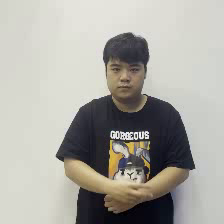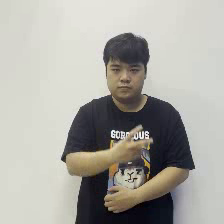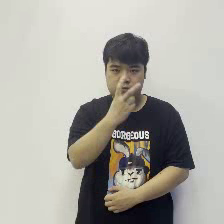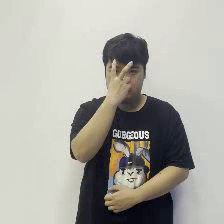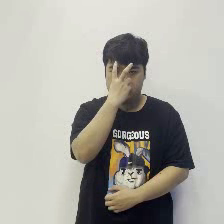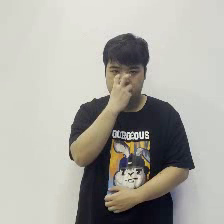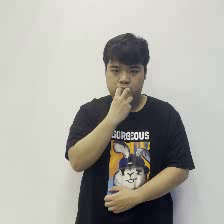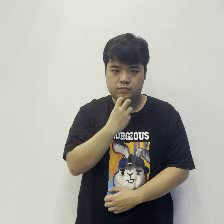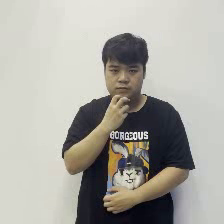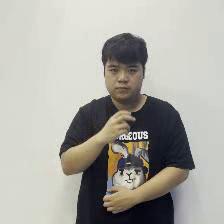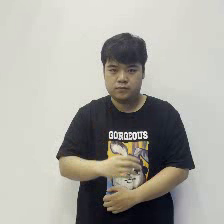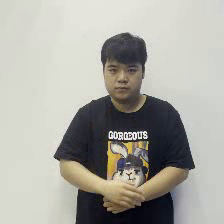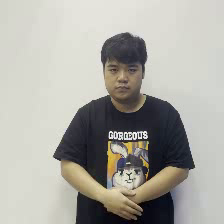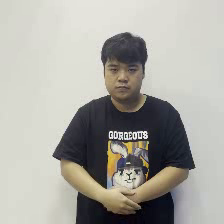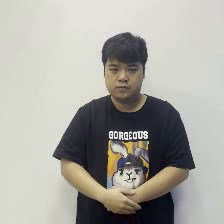Khóc